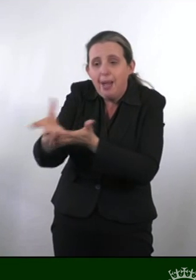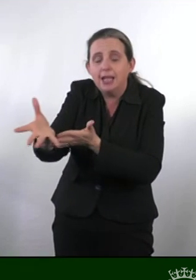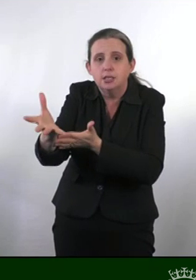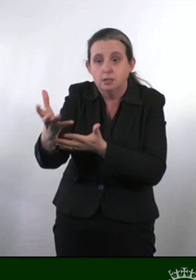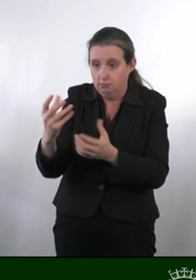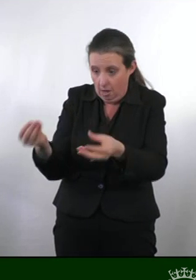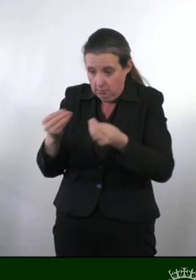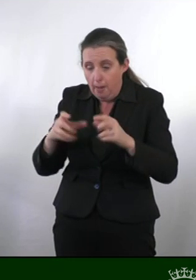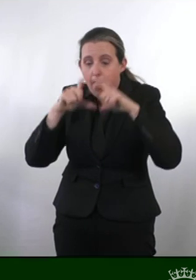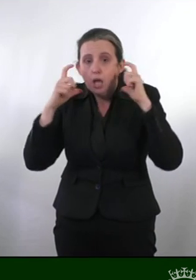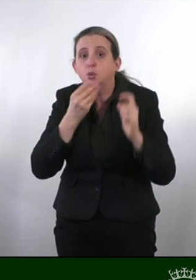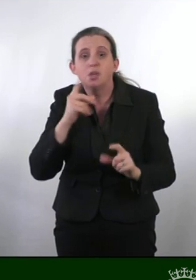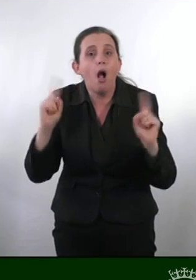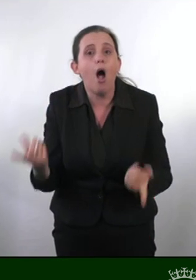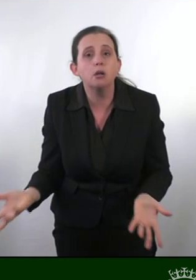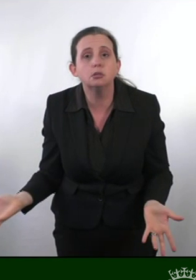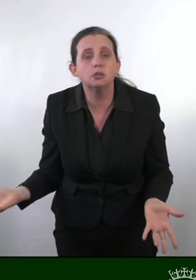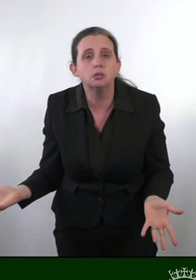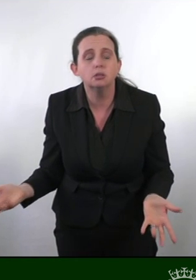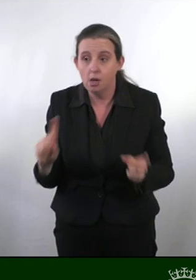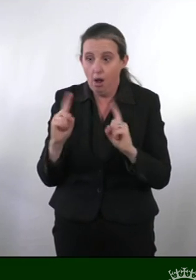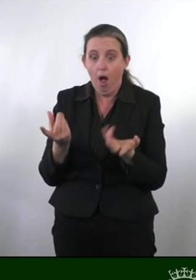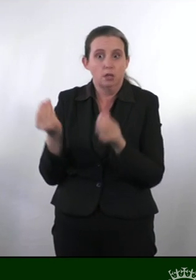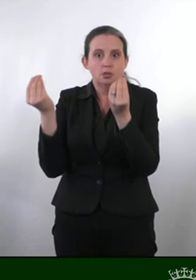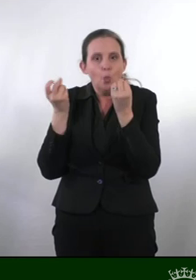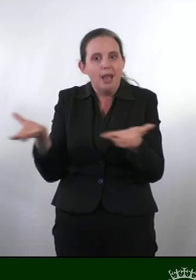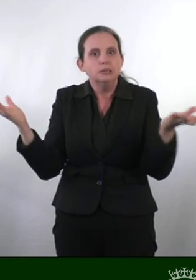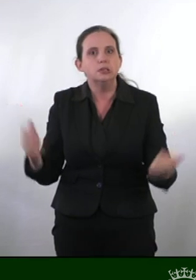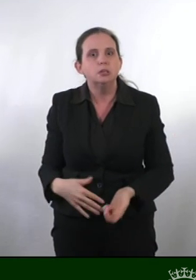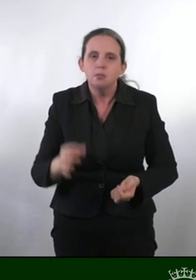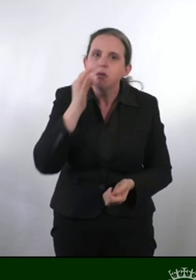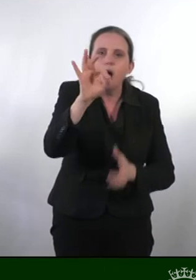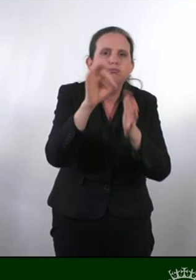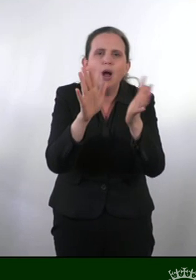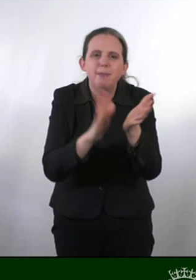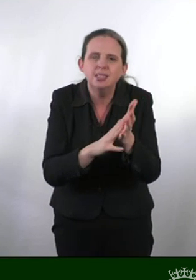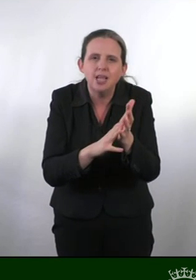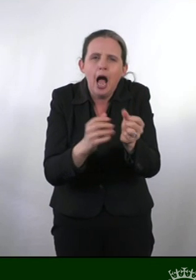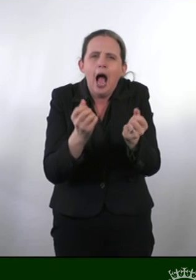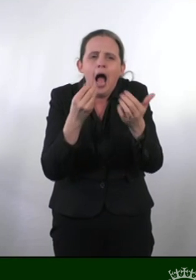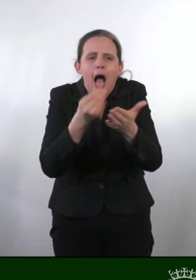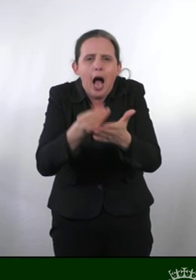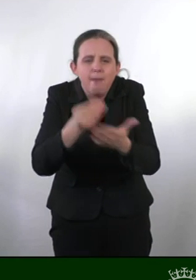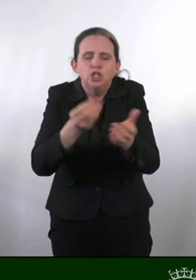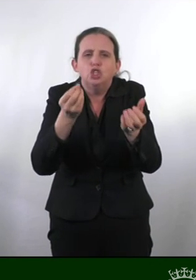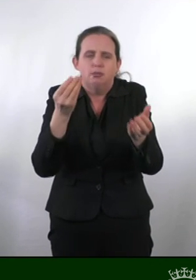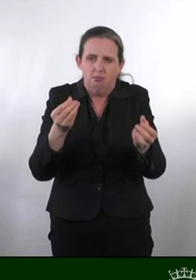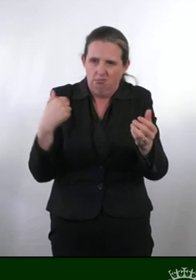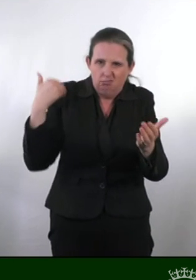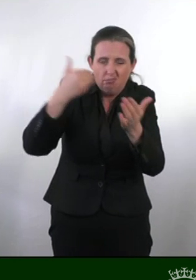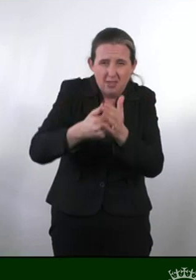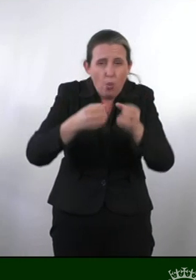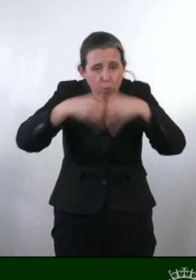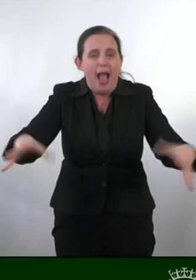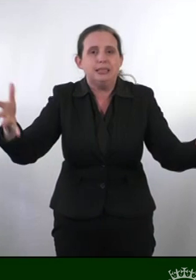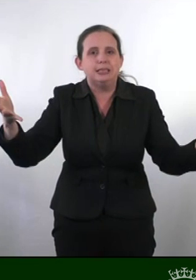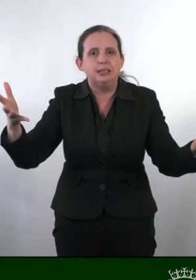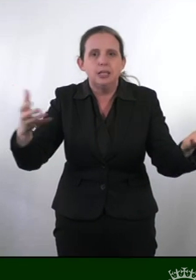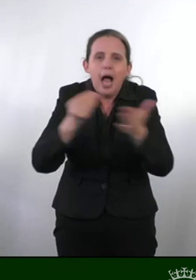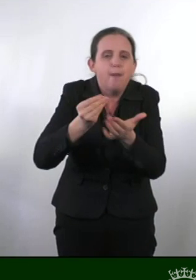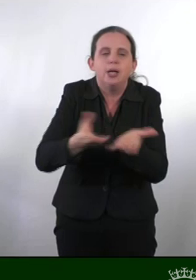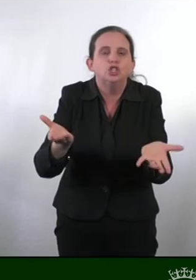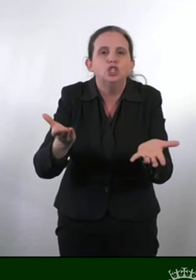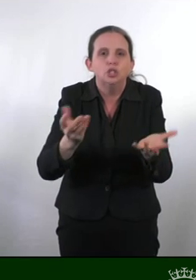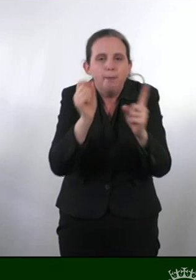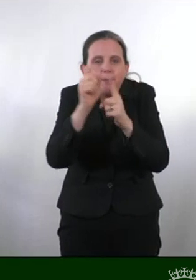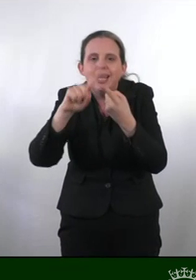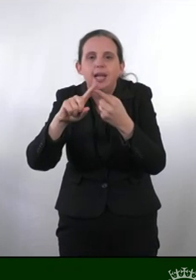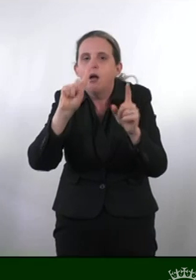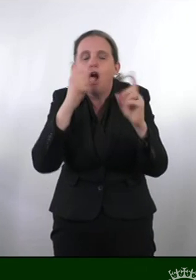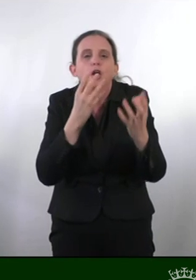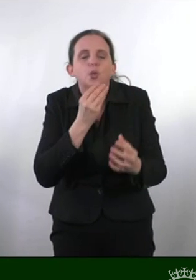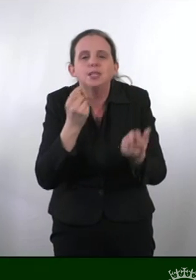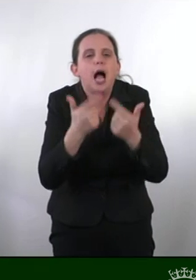So will the Prime Minister come clean: how many hundreds of millions of pounds of taxpayers’ money has been wasted on equipment that cannot be used?